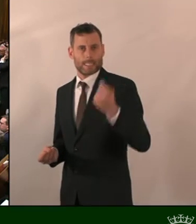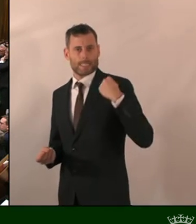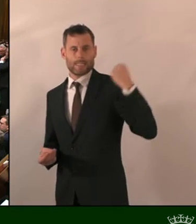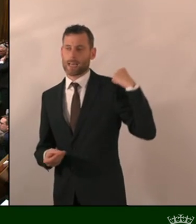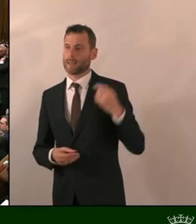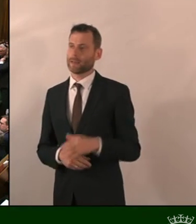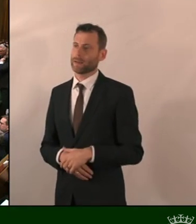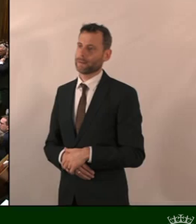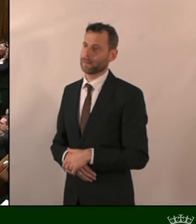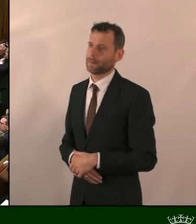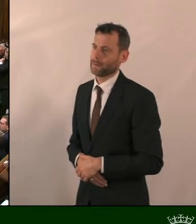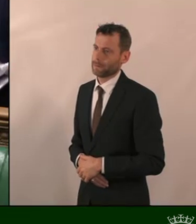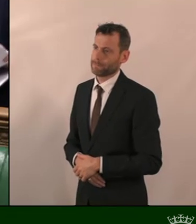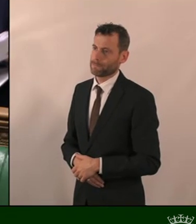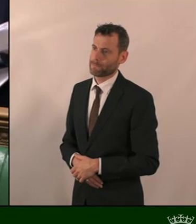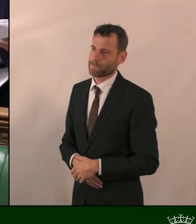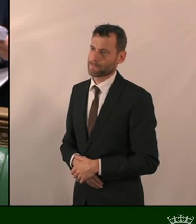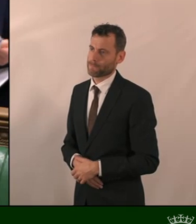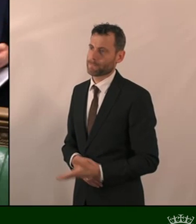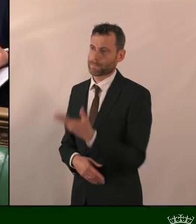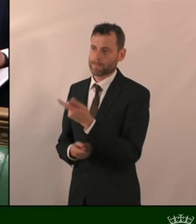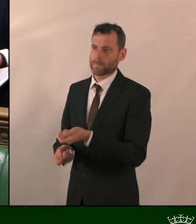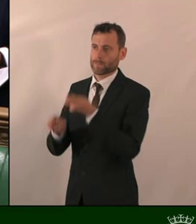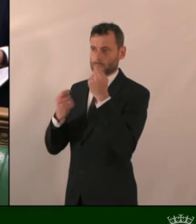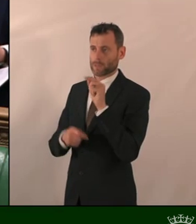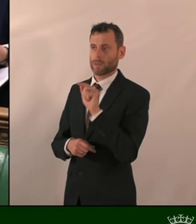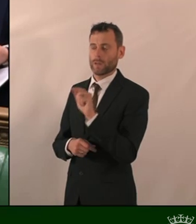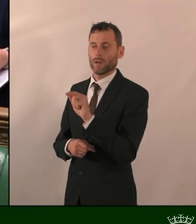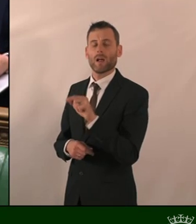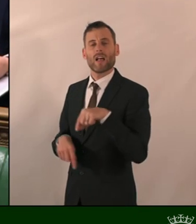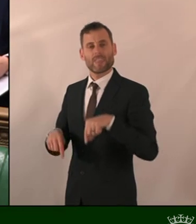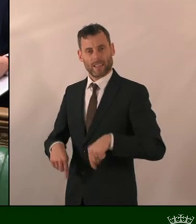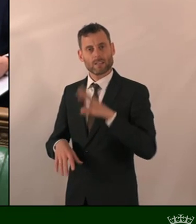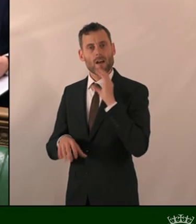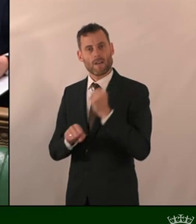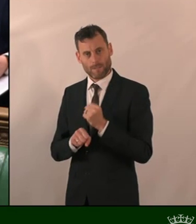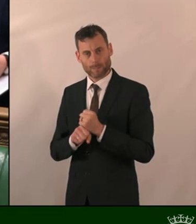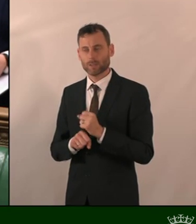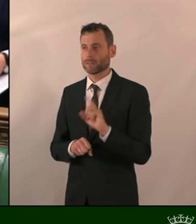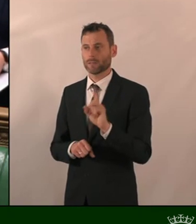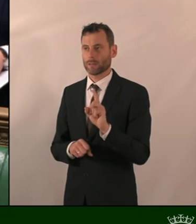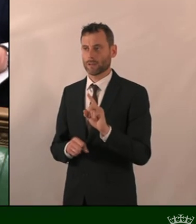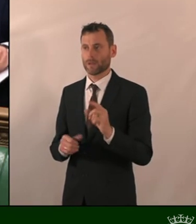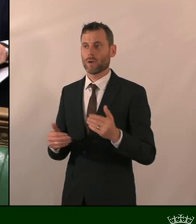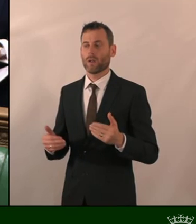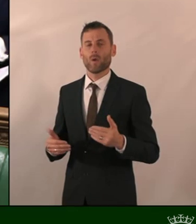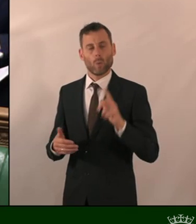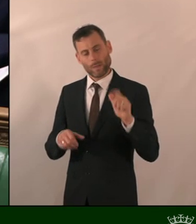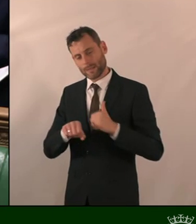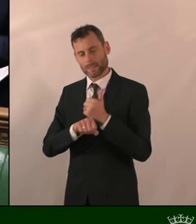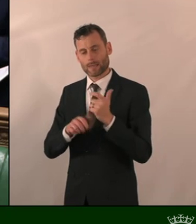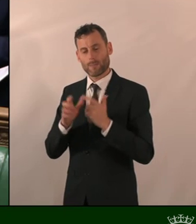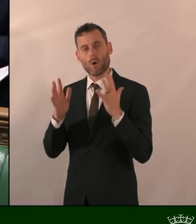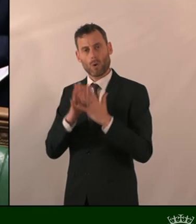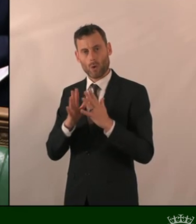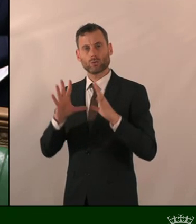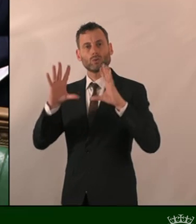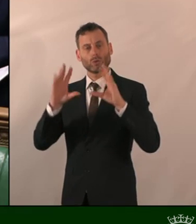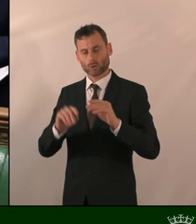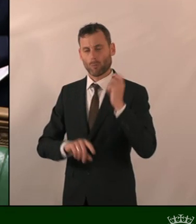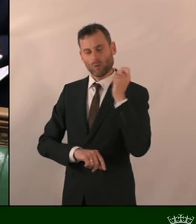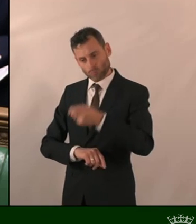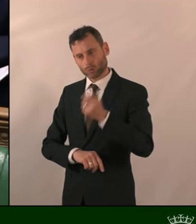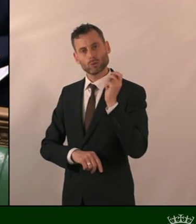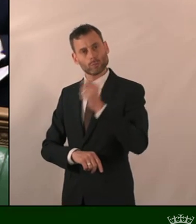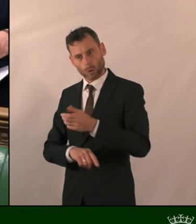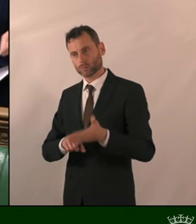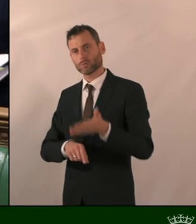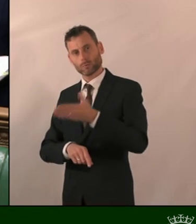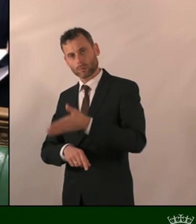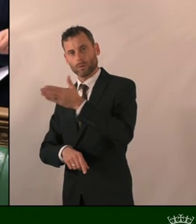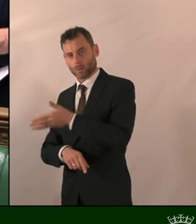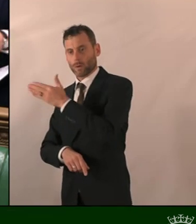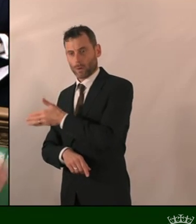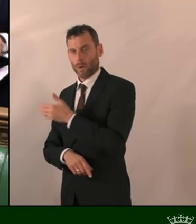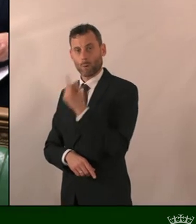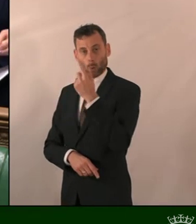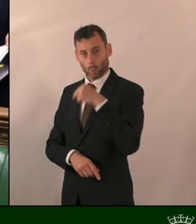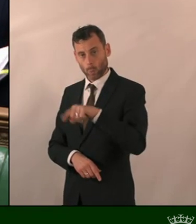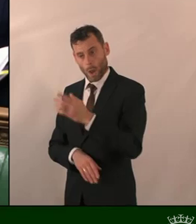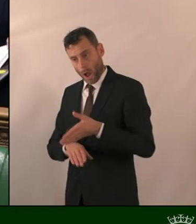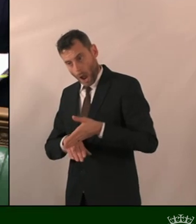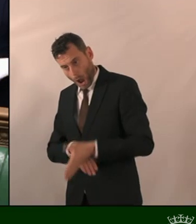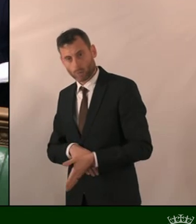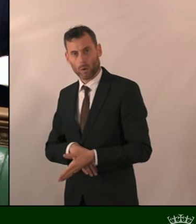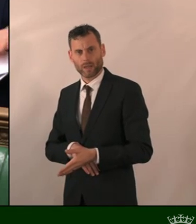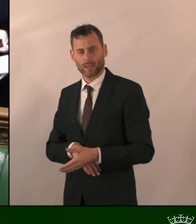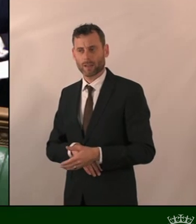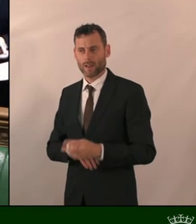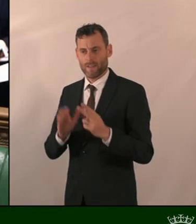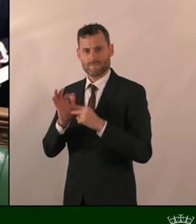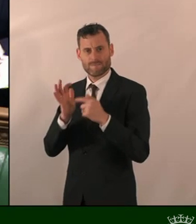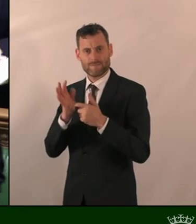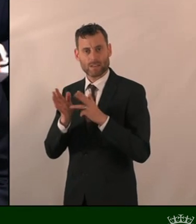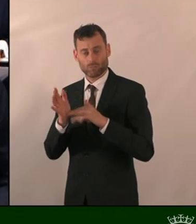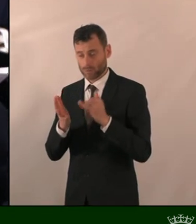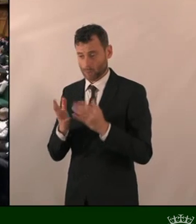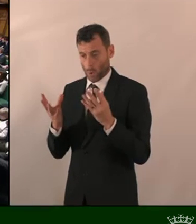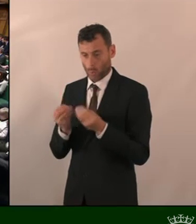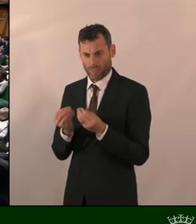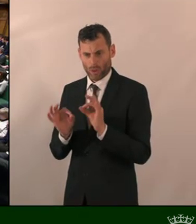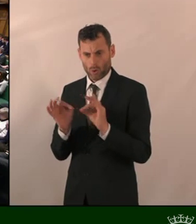It is to rectify matters such as the one to which my honourable Friend draws the House’s attention that this Government are finally bringing in a law to prevent the vexatious prosecution of our hard-working, hard-serving veterans when no new evidence has been produced.